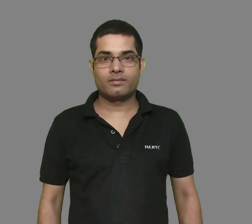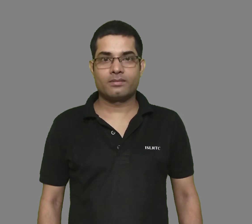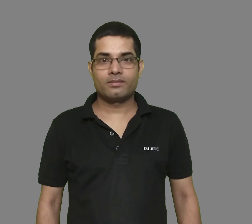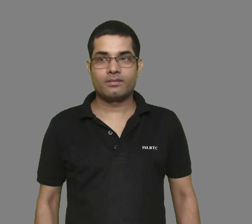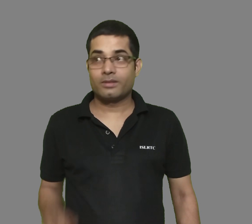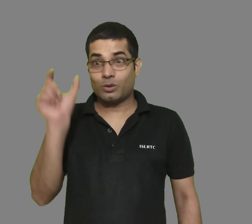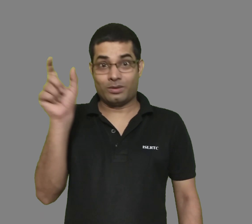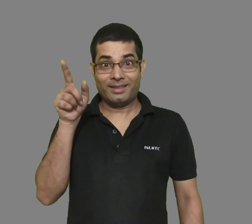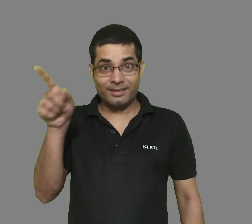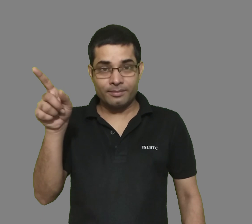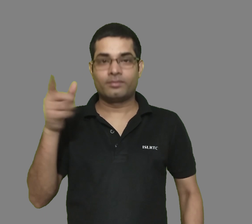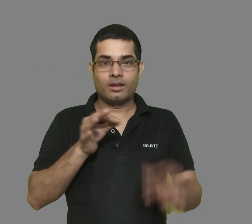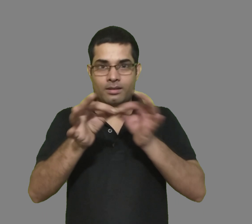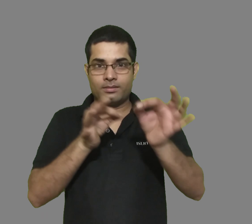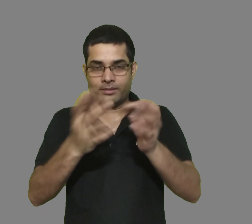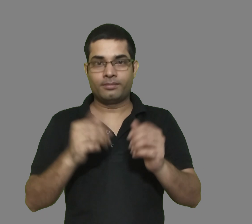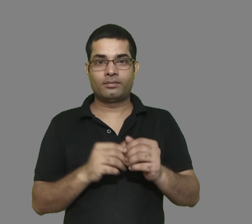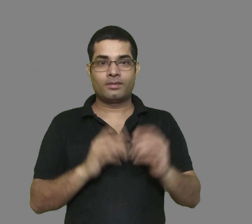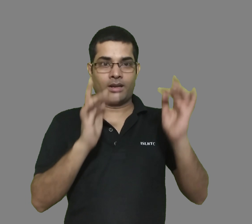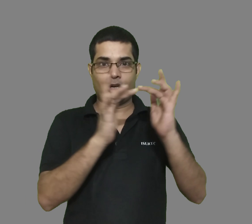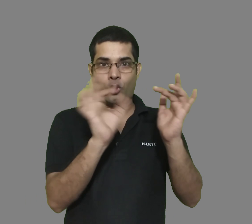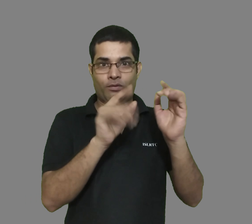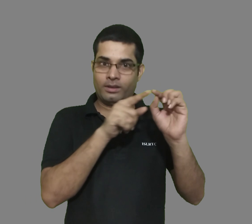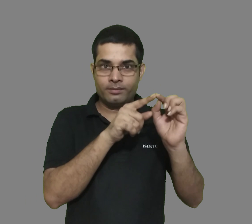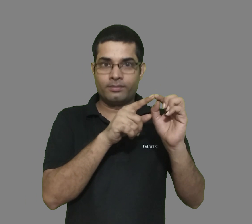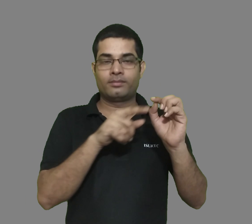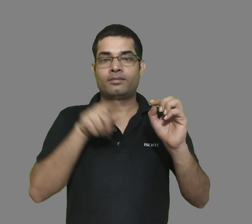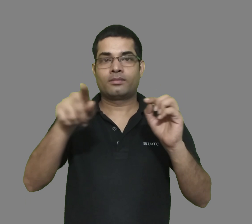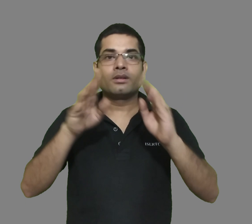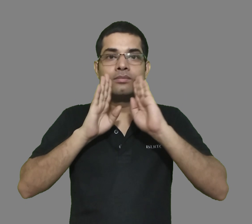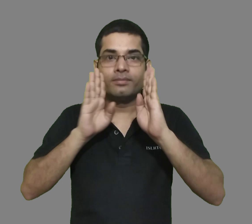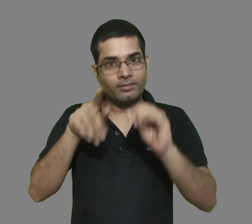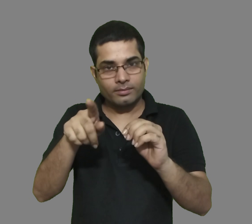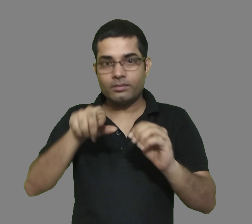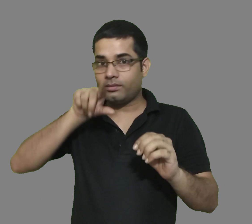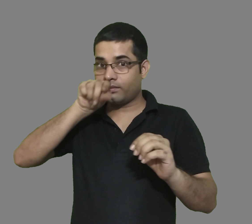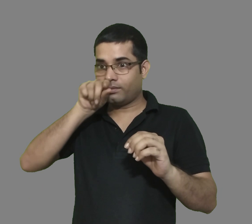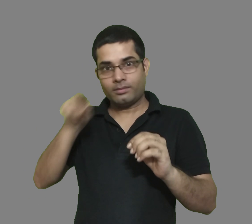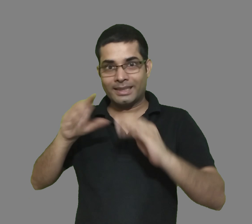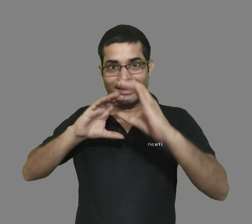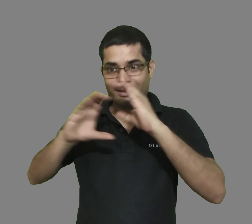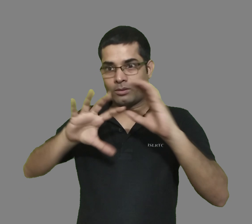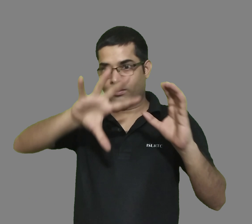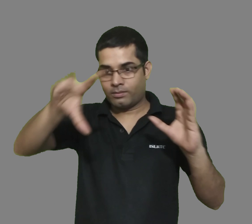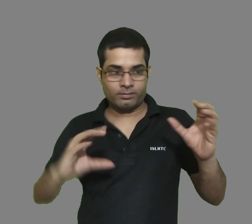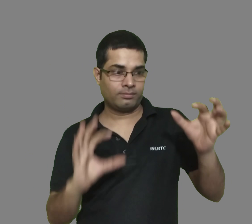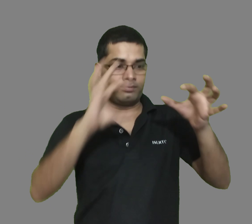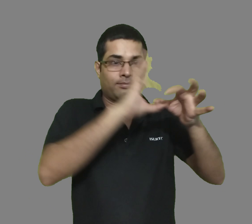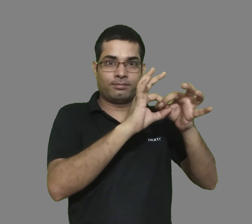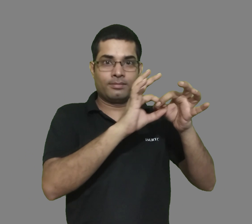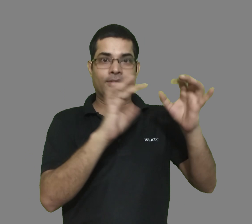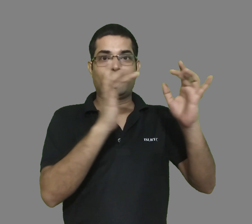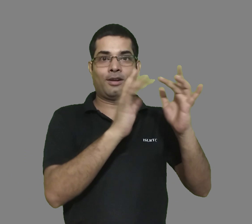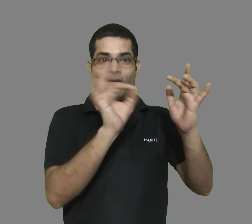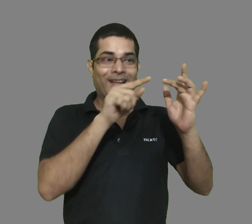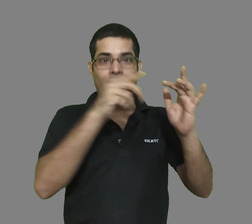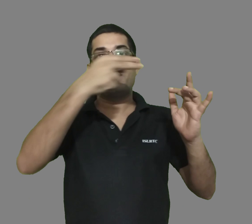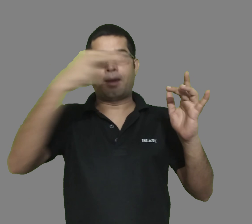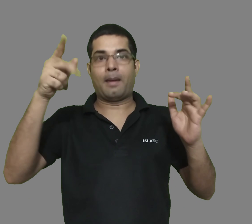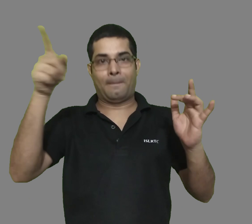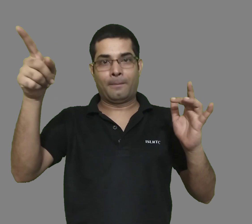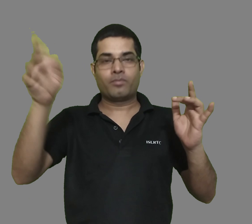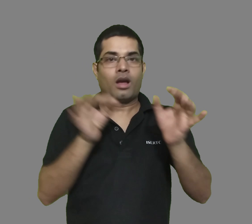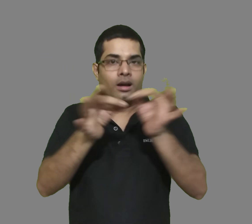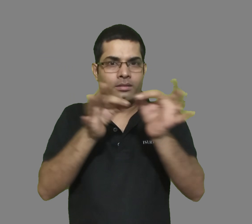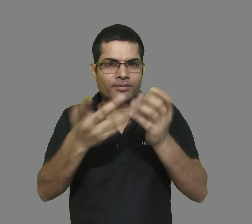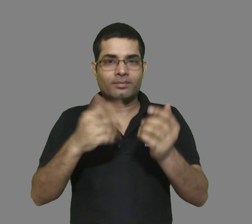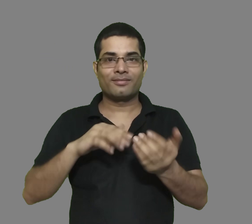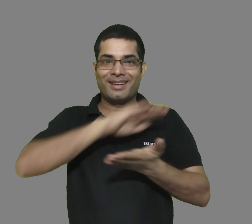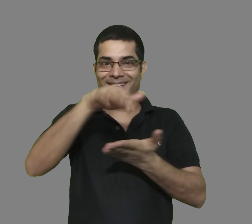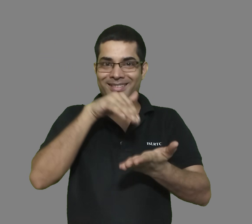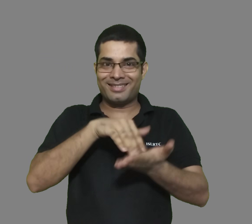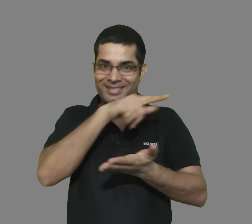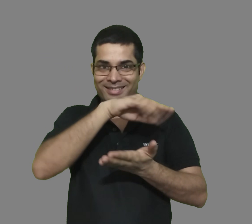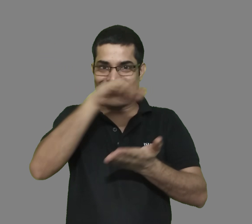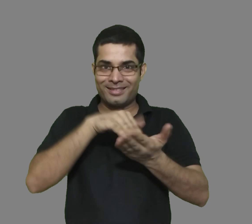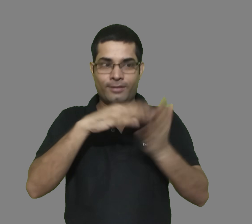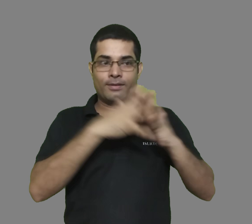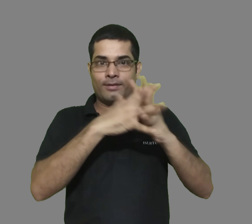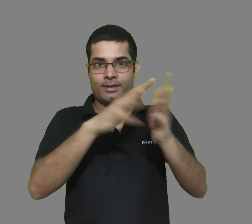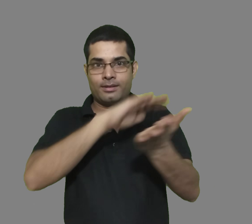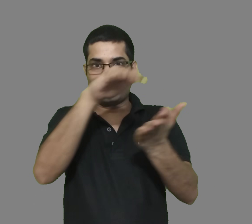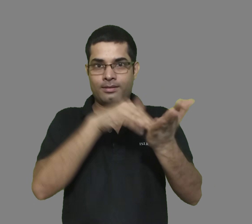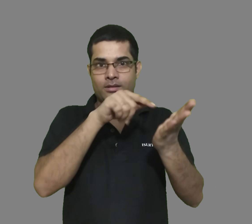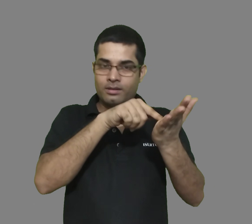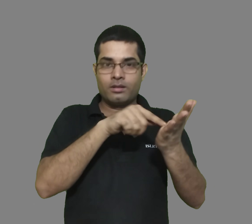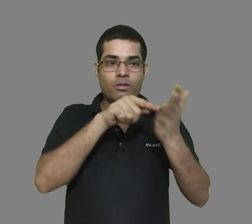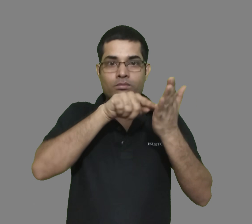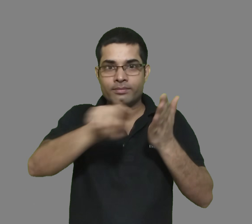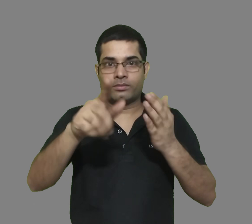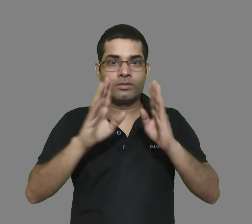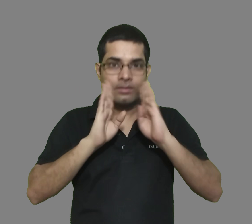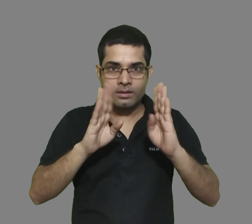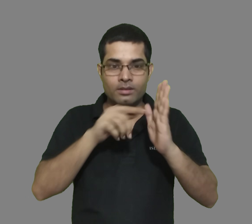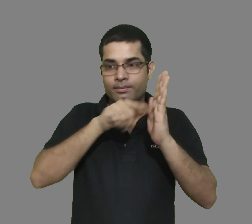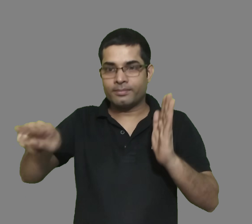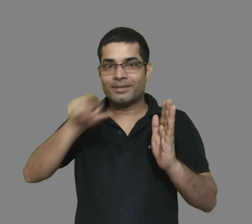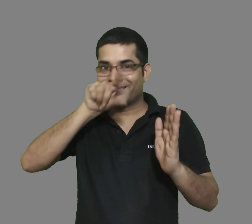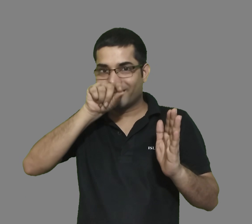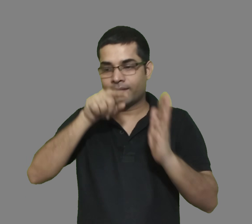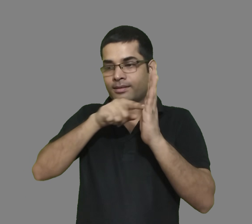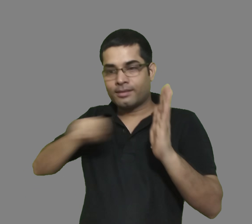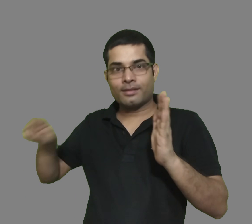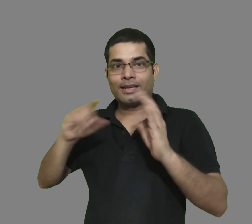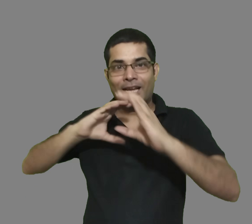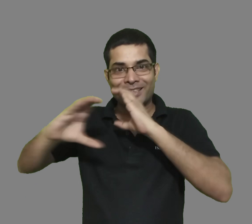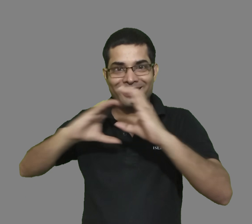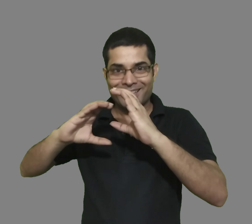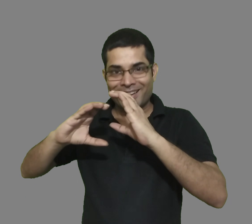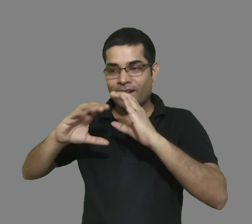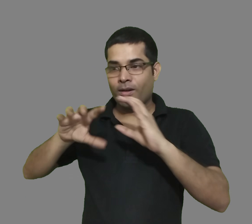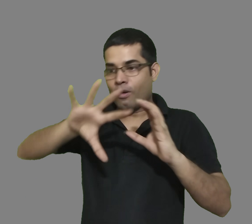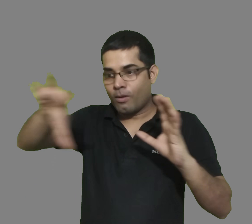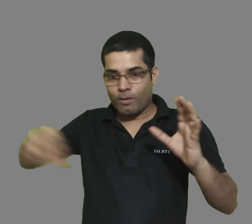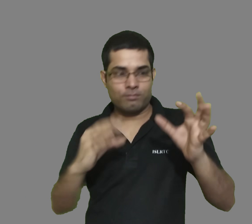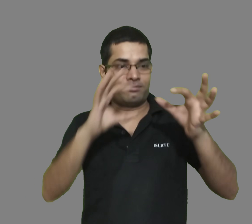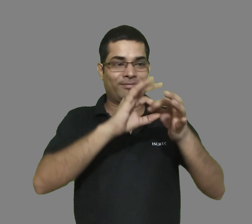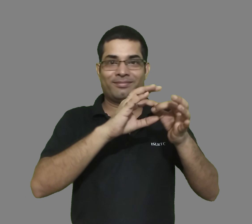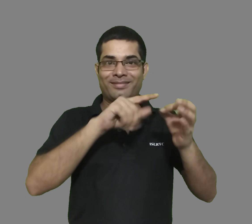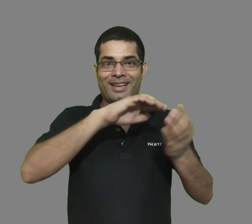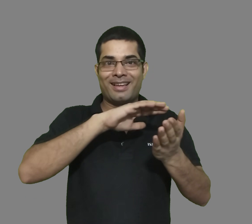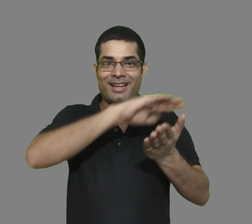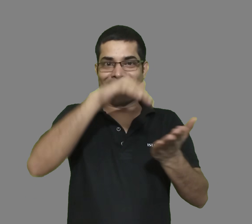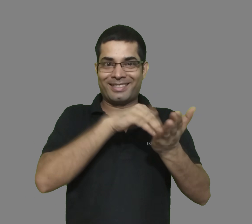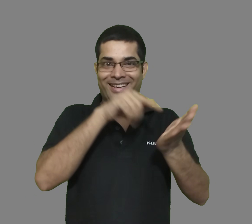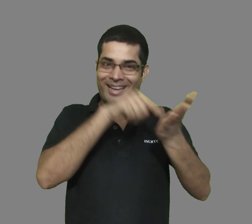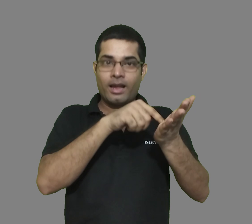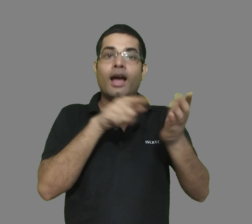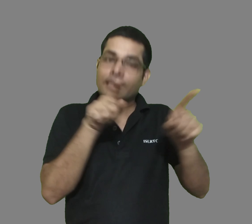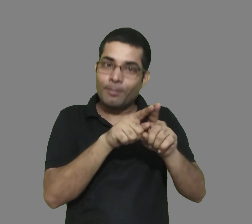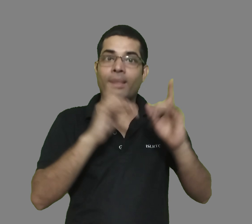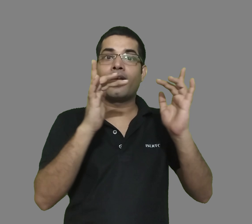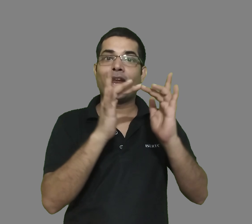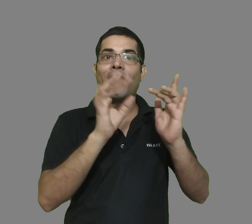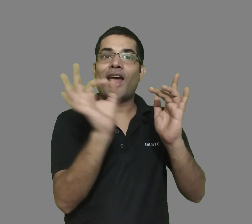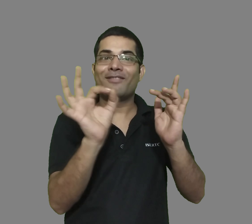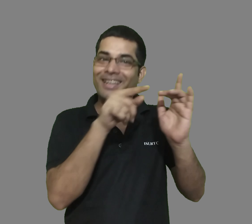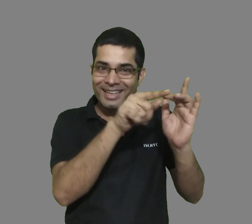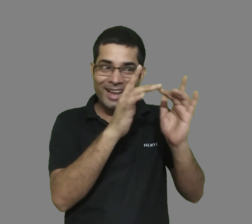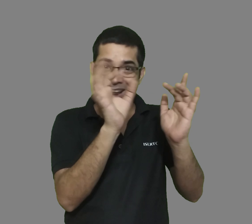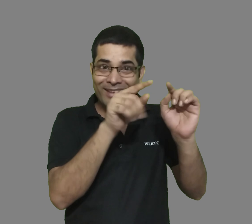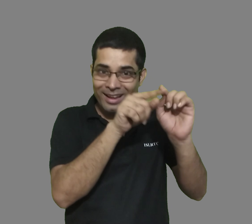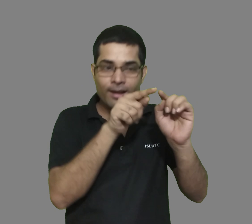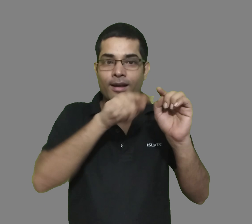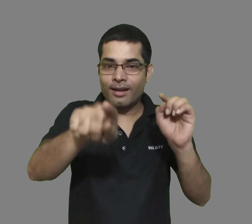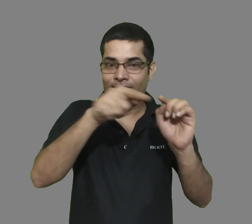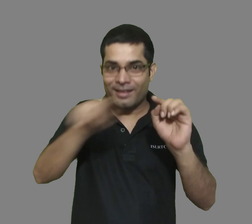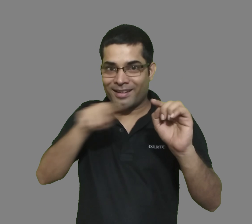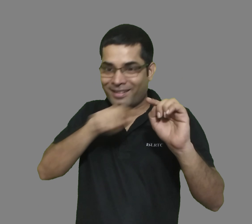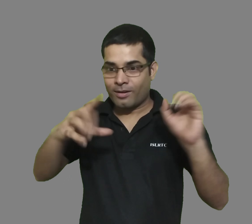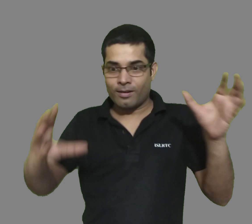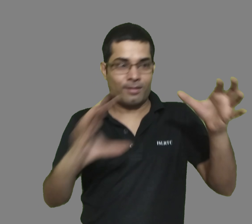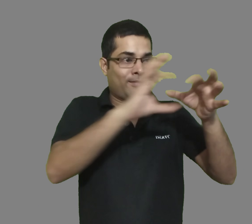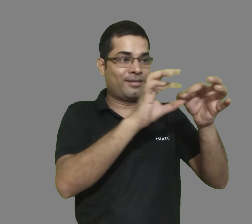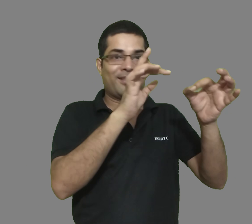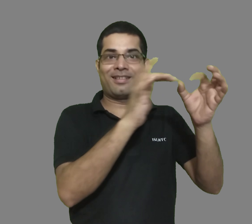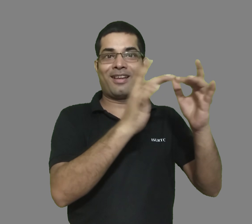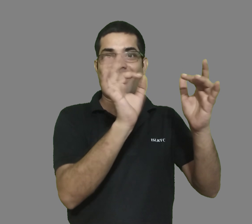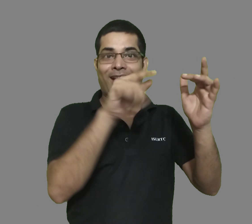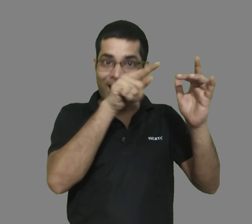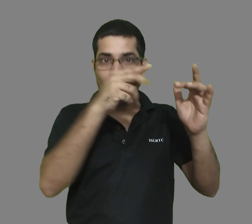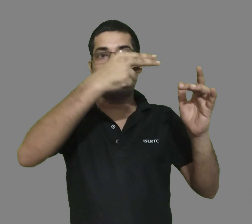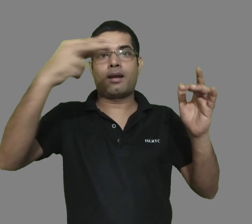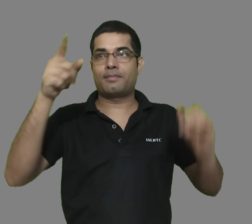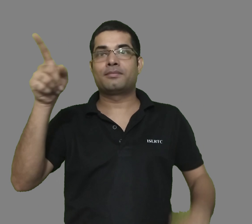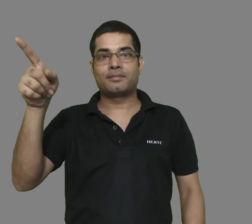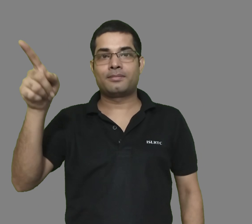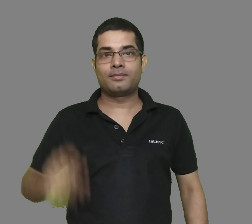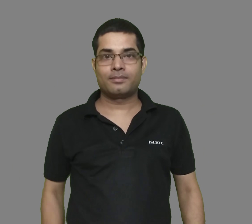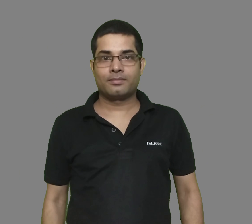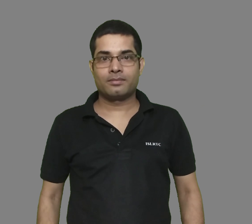Econnect